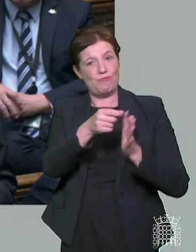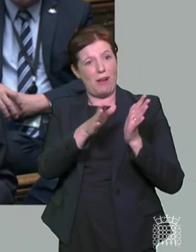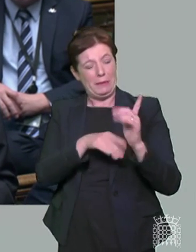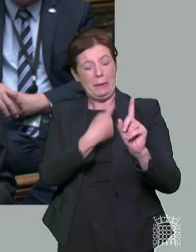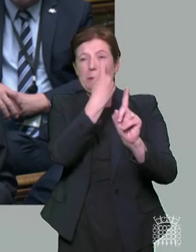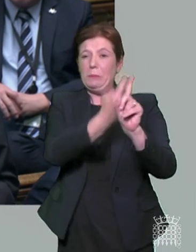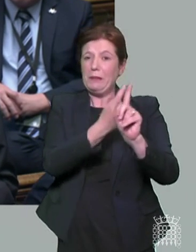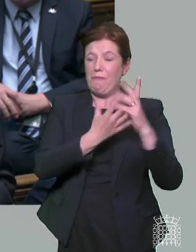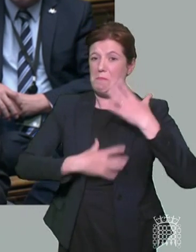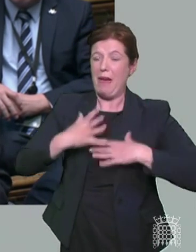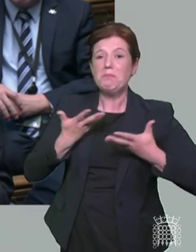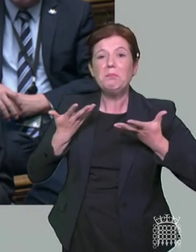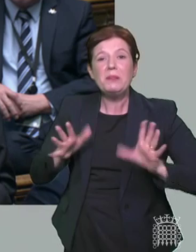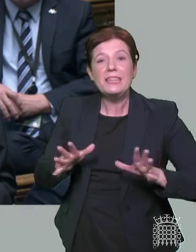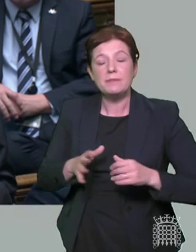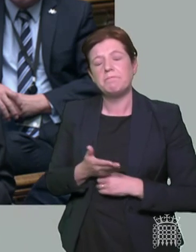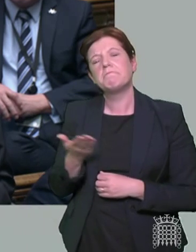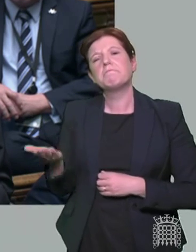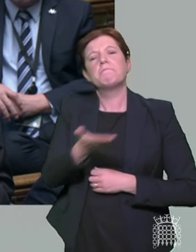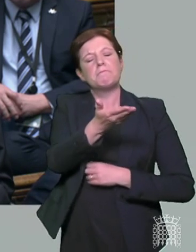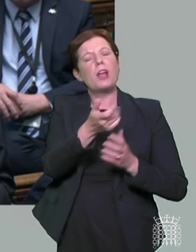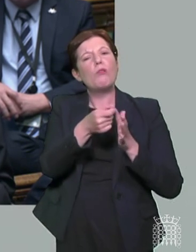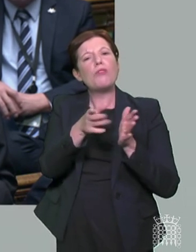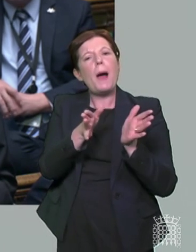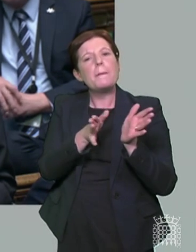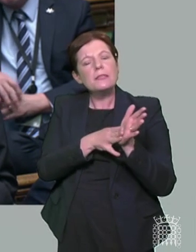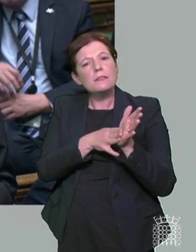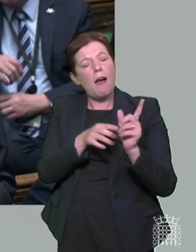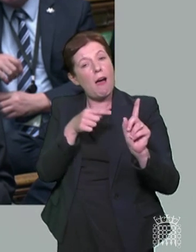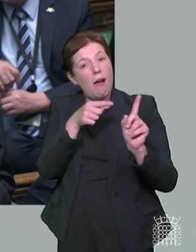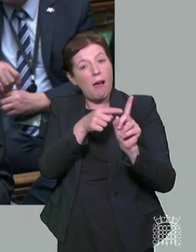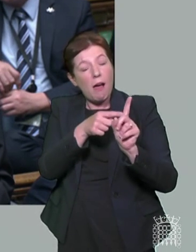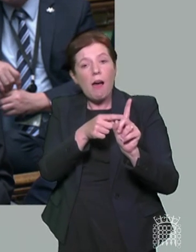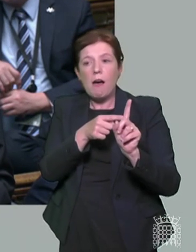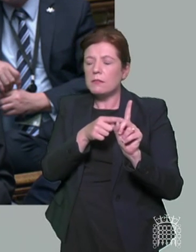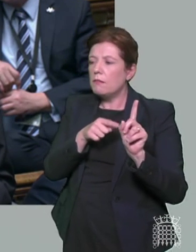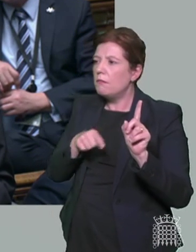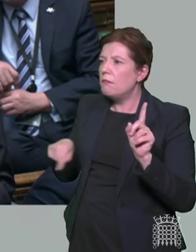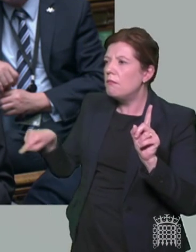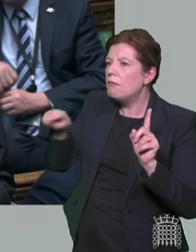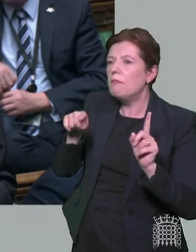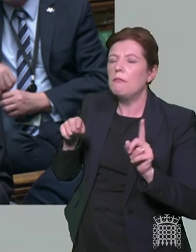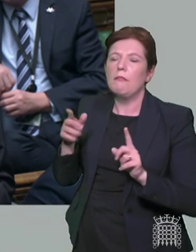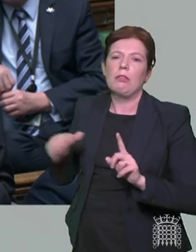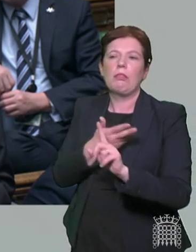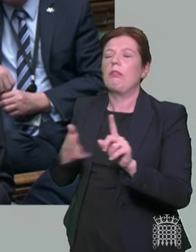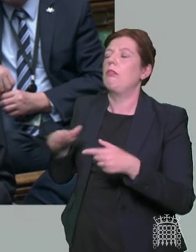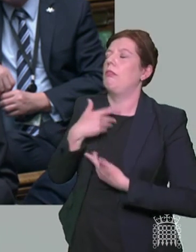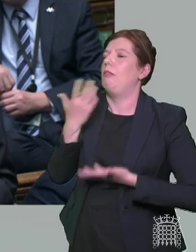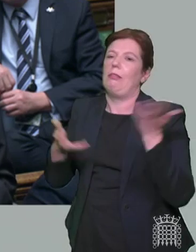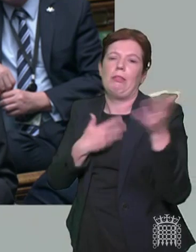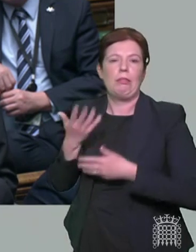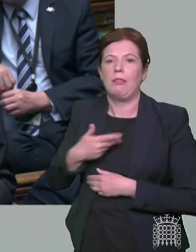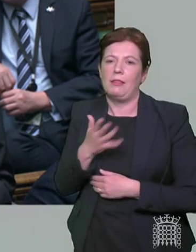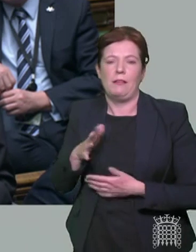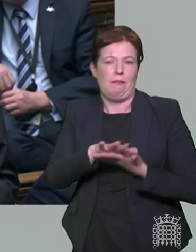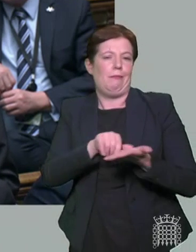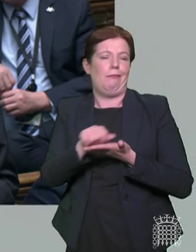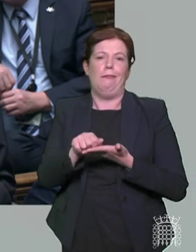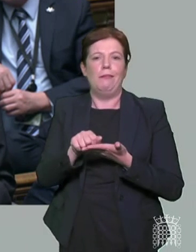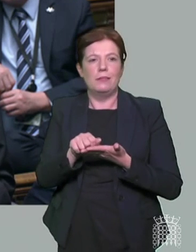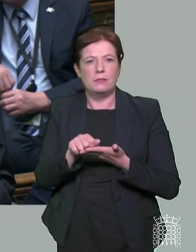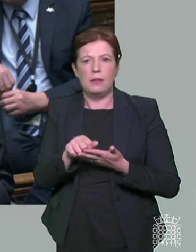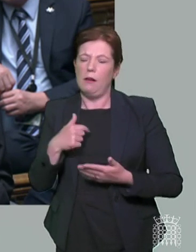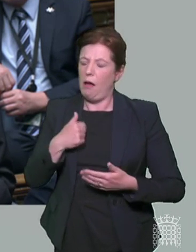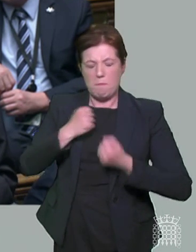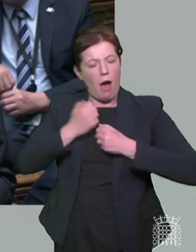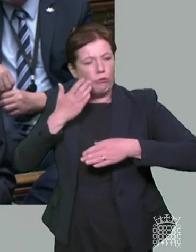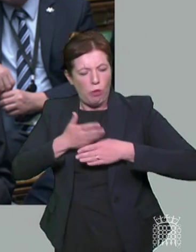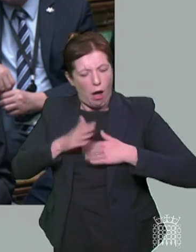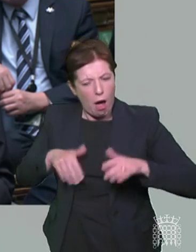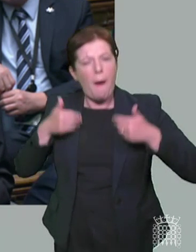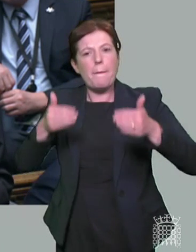When is the Prime Minister going to realise that people do not want to hear any more glib, half-hearted non-apologies, or hear him witter on about getting on with the job?